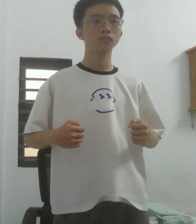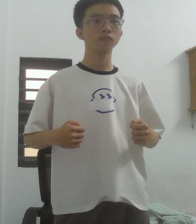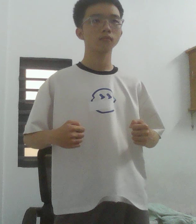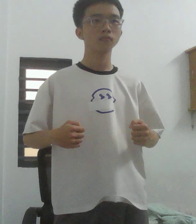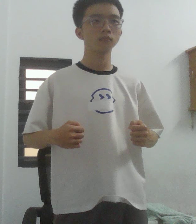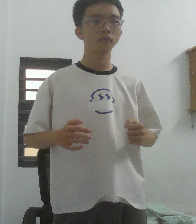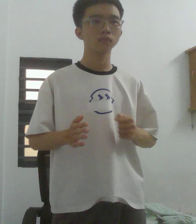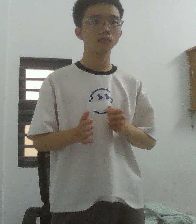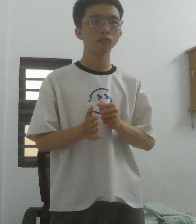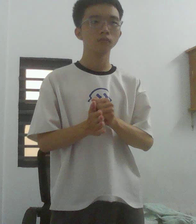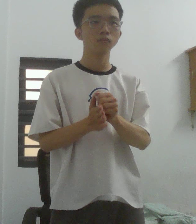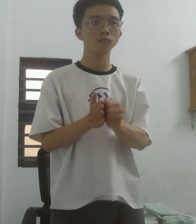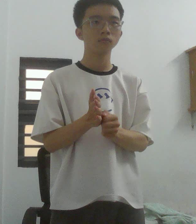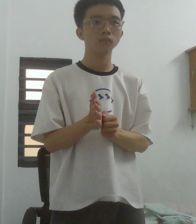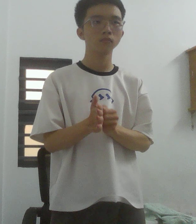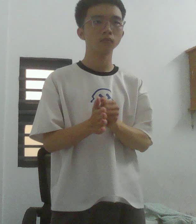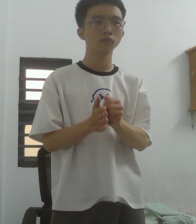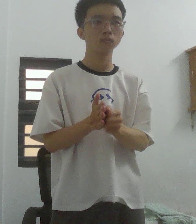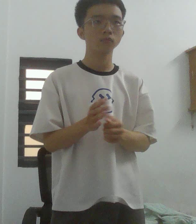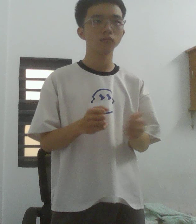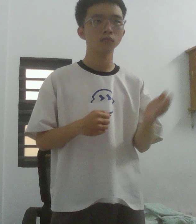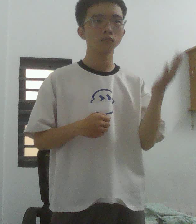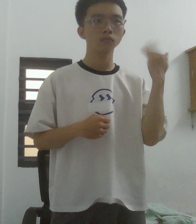thang truoc